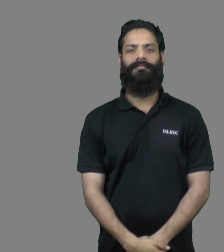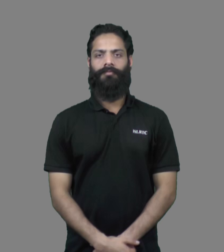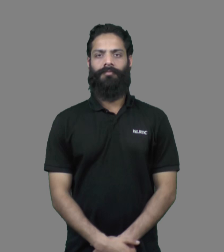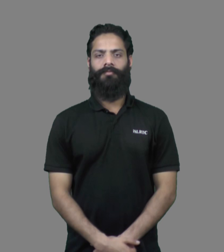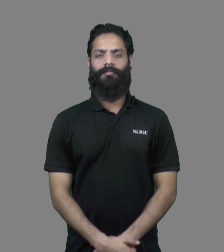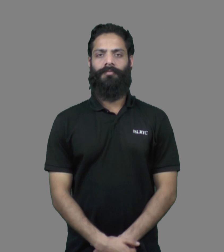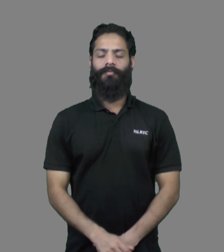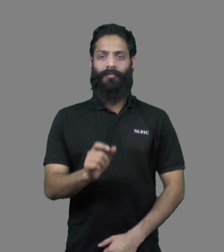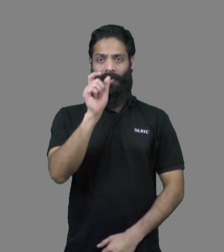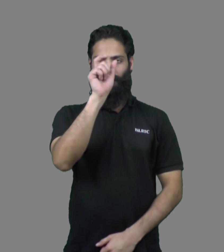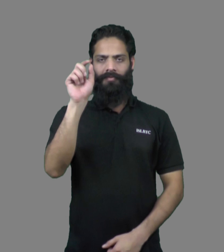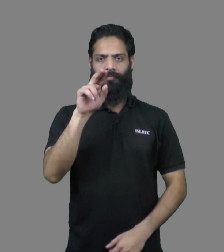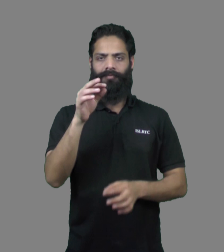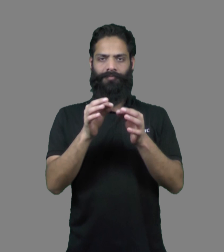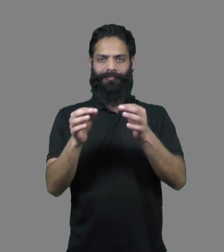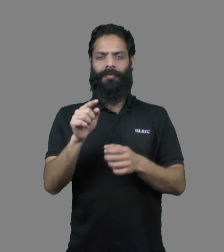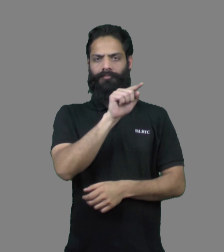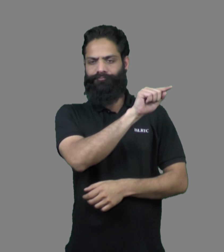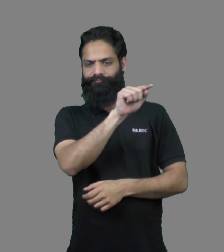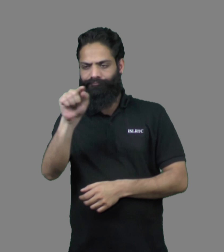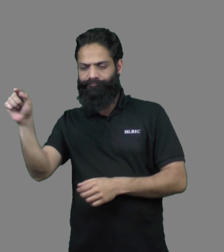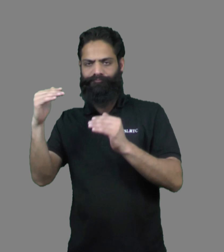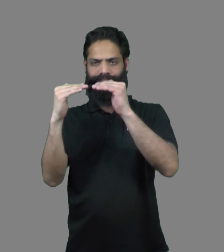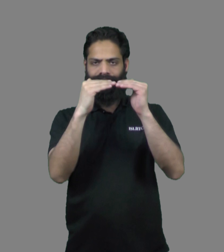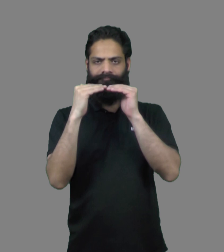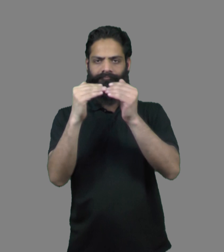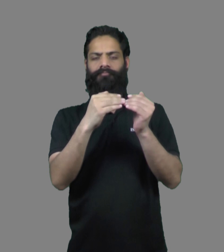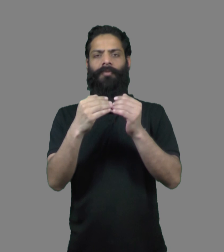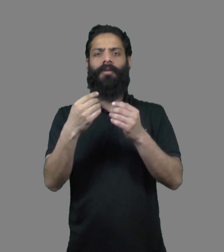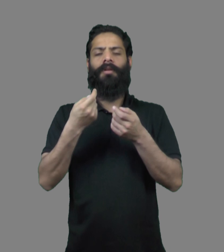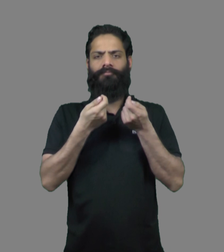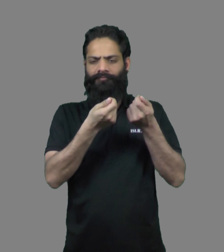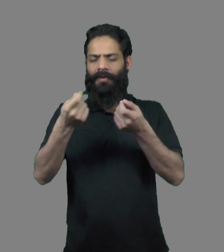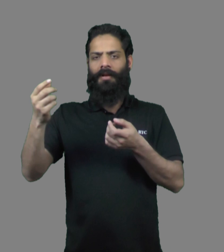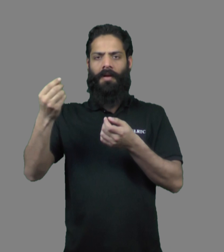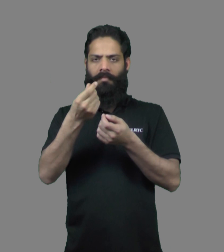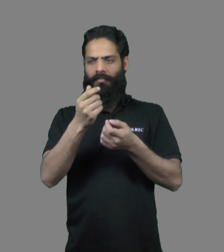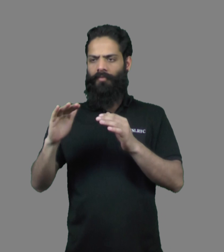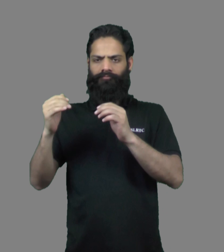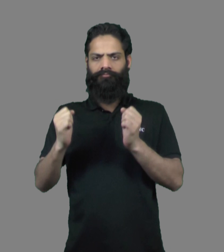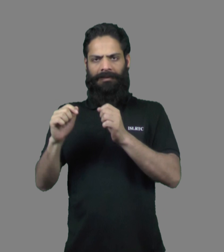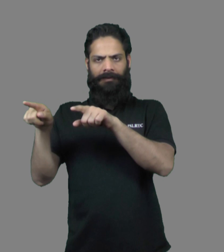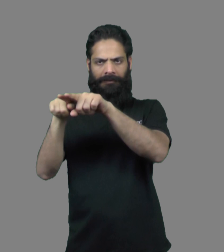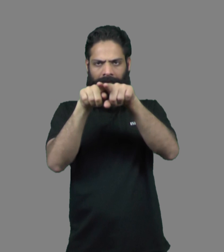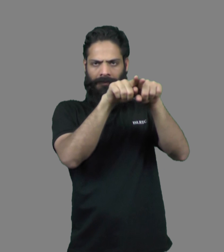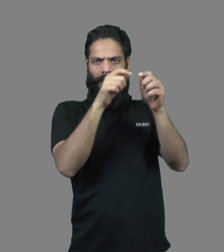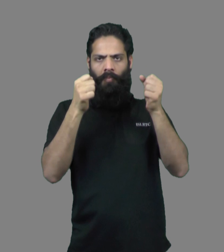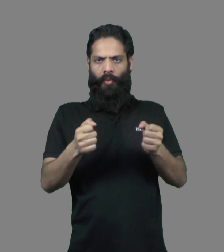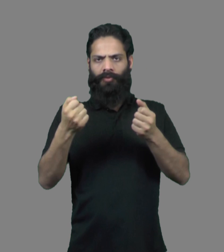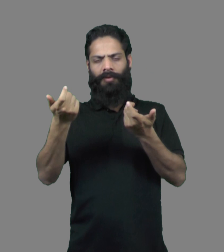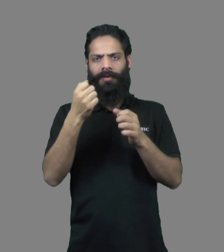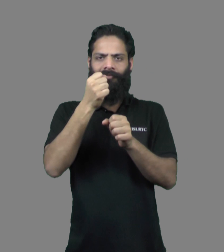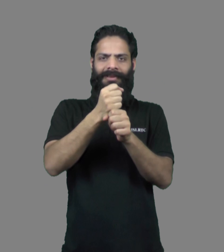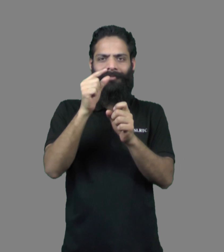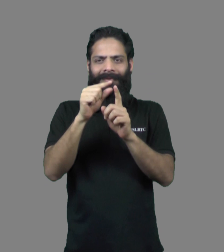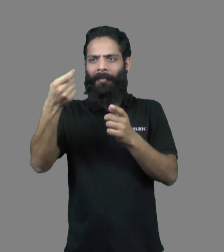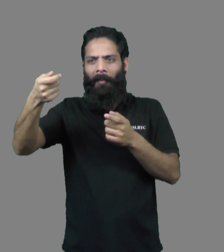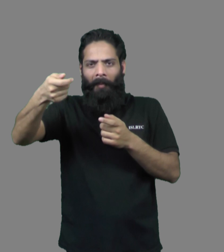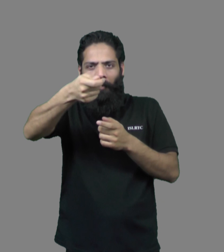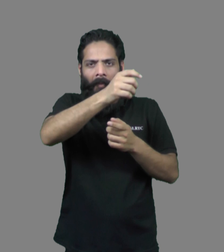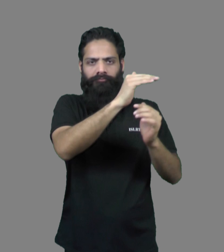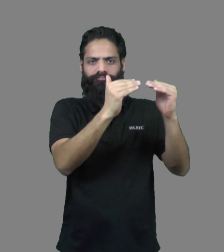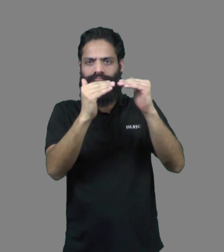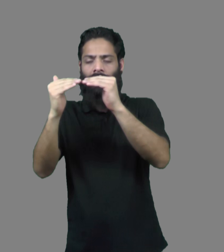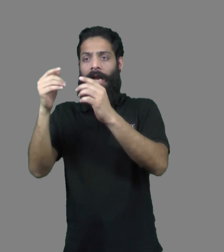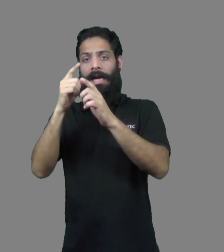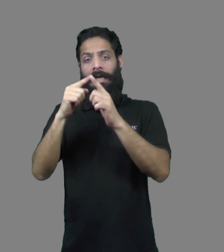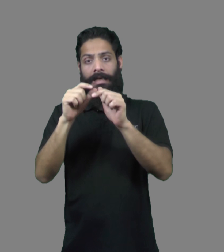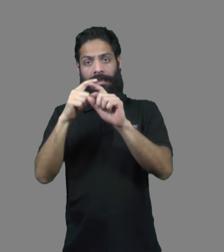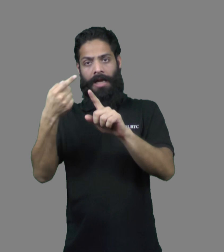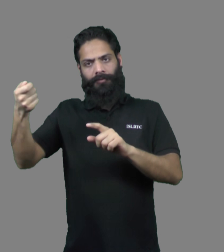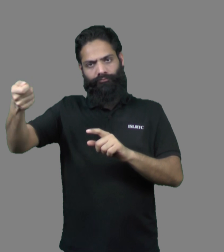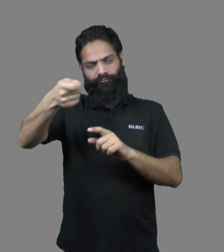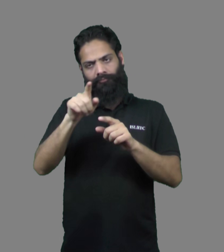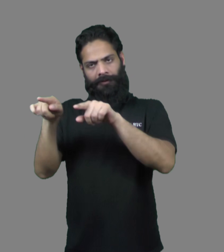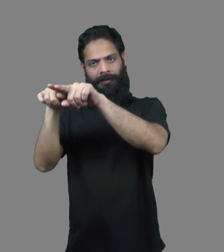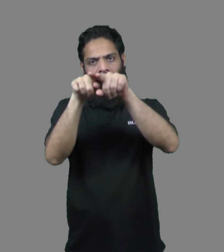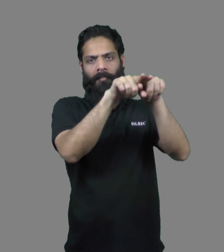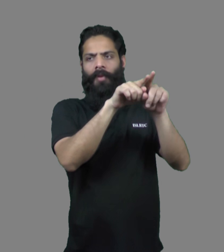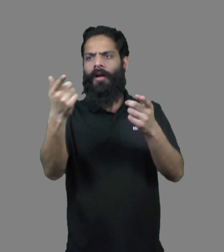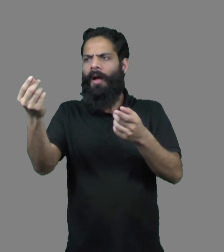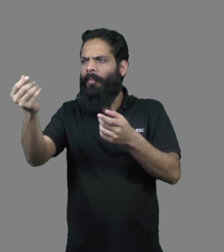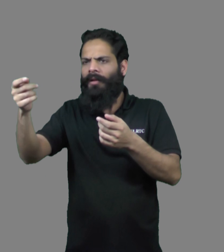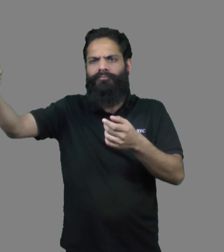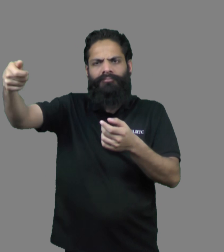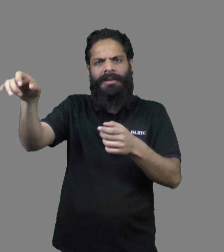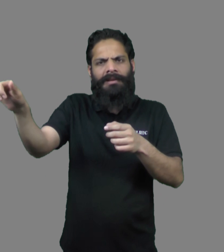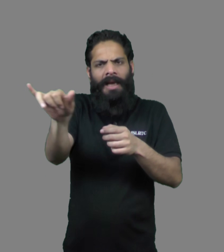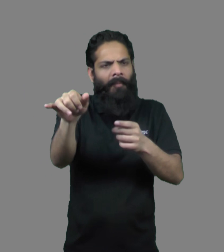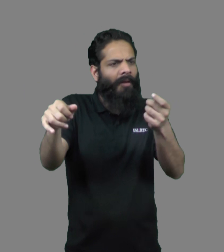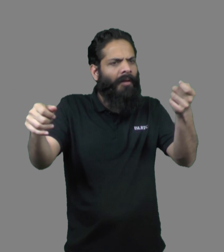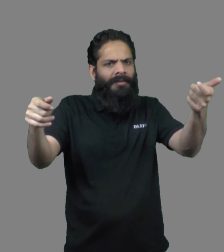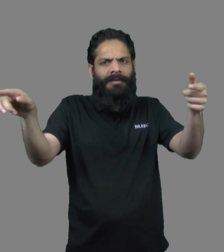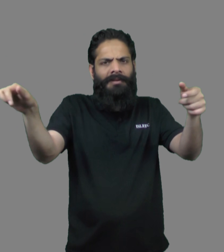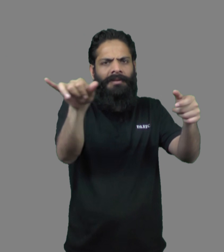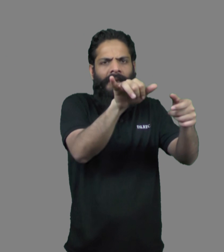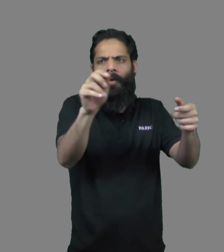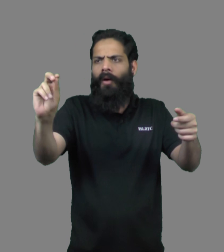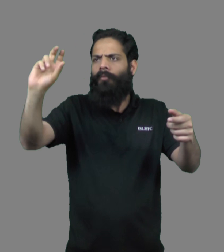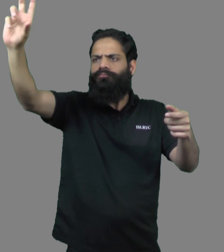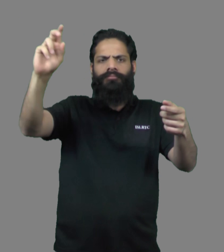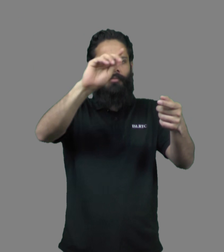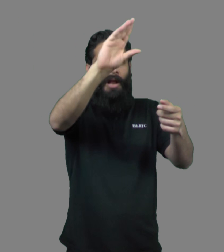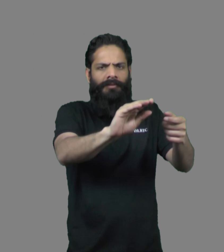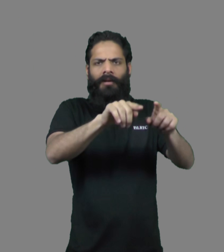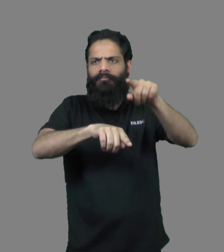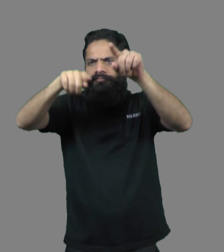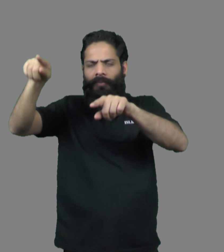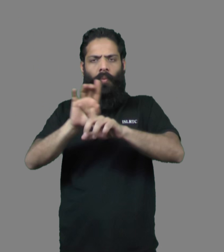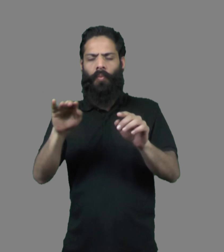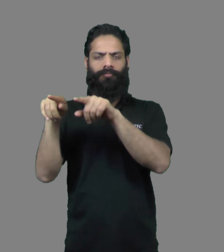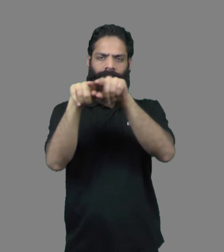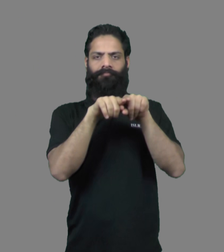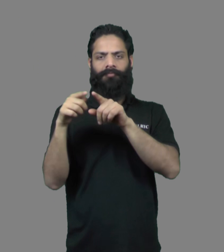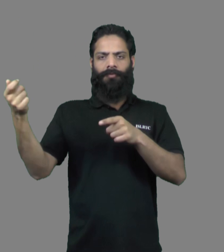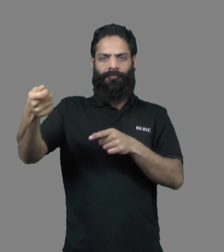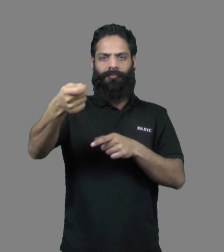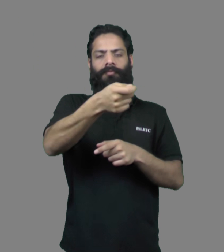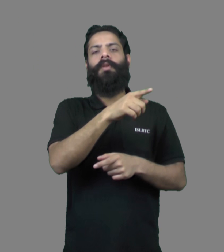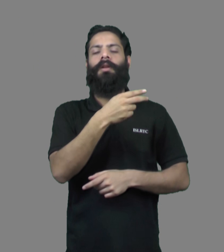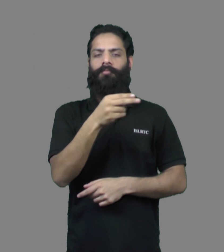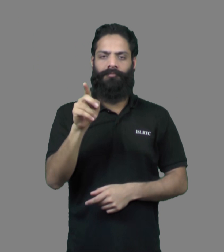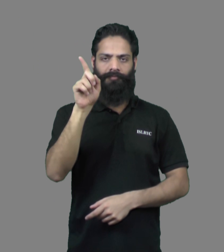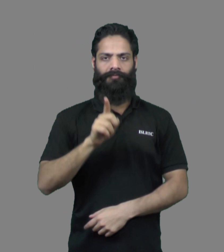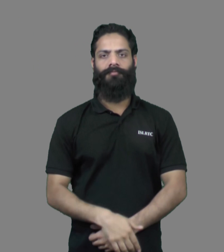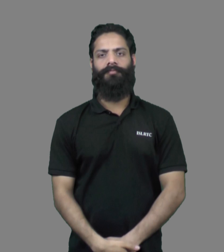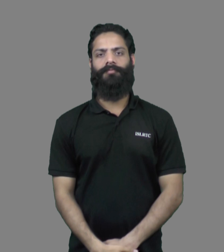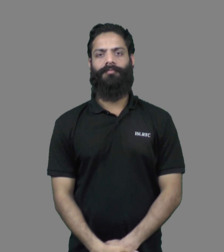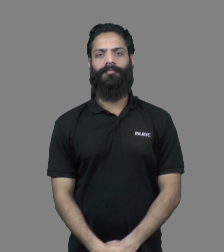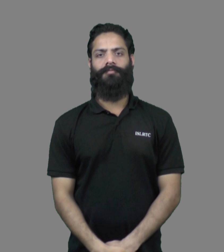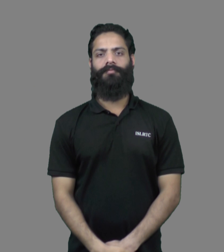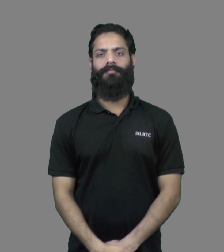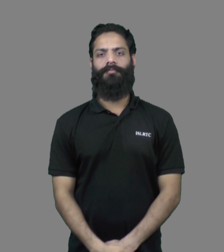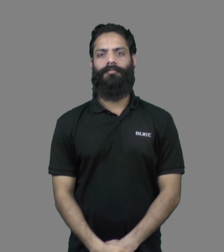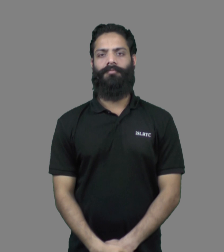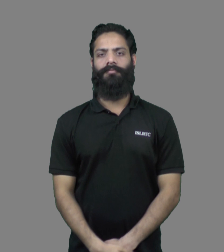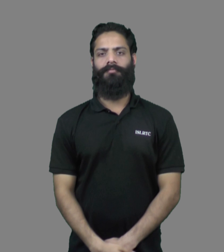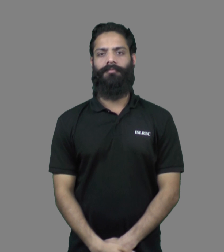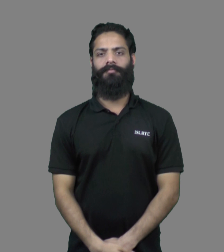Horizantal Equity